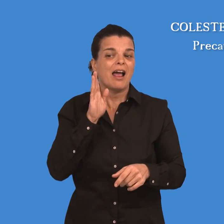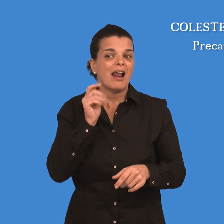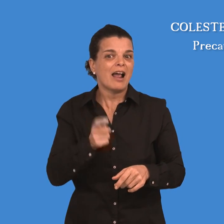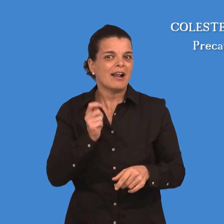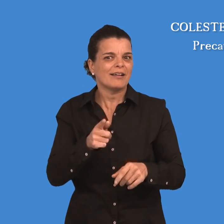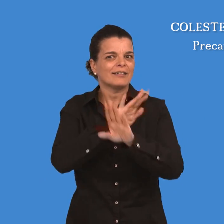frecuente